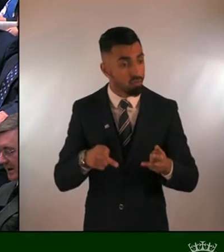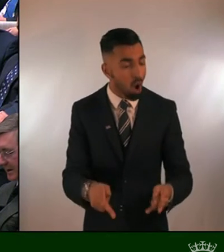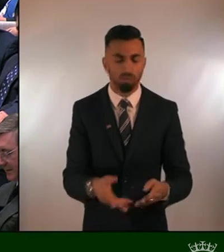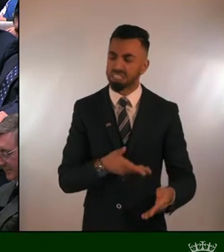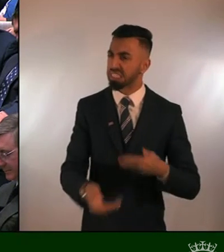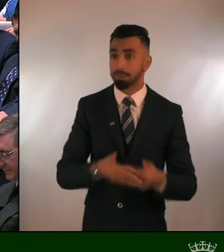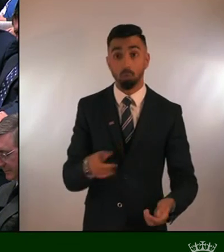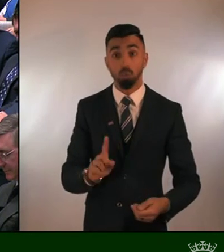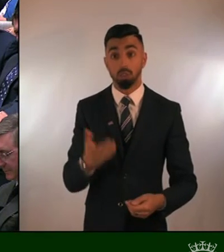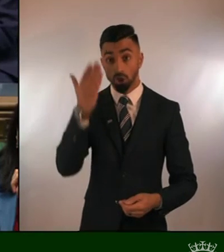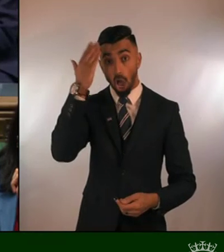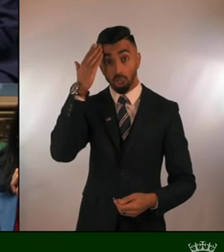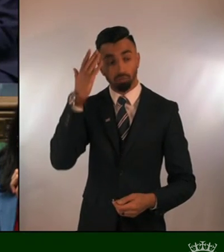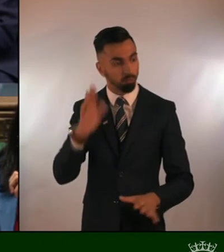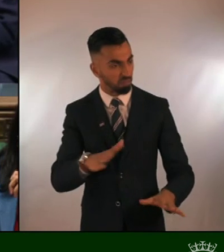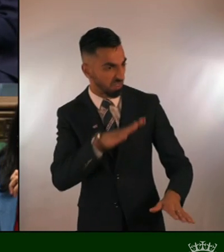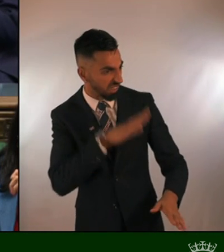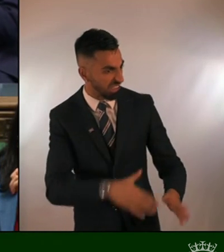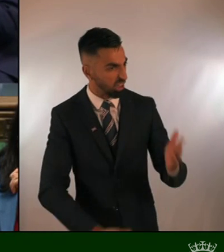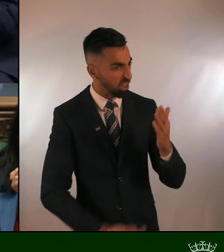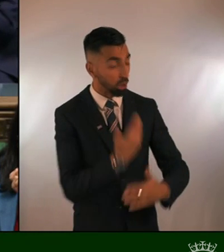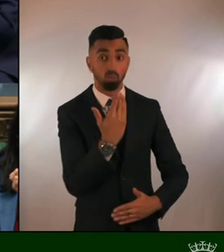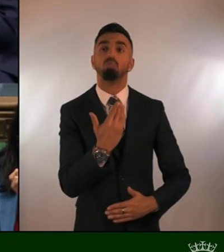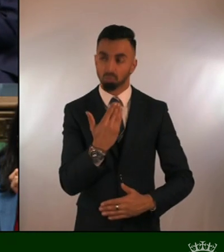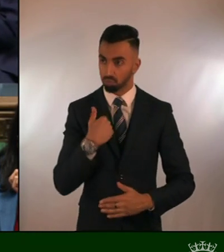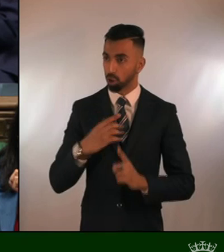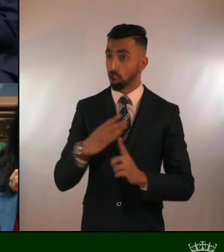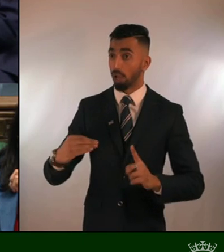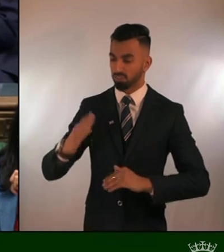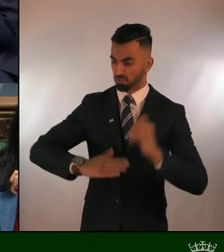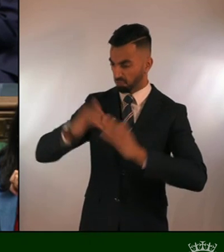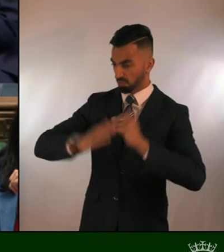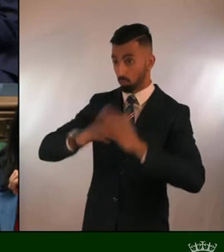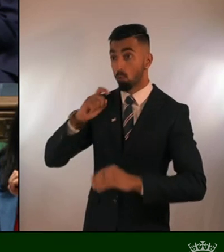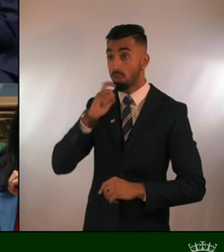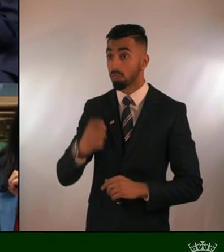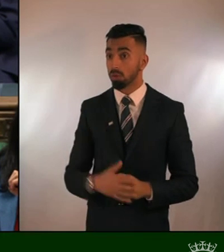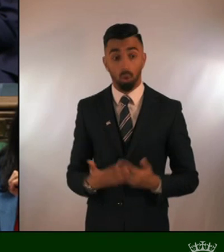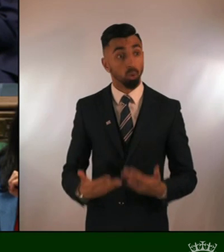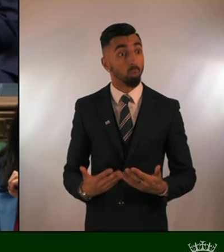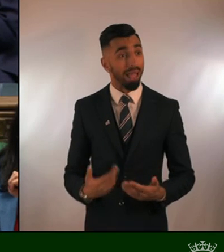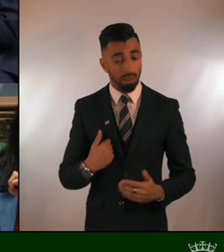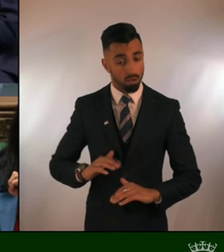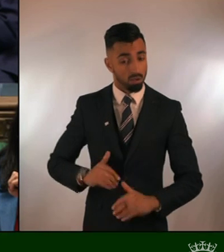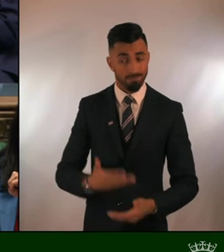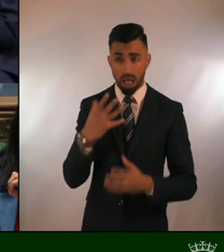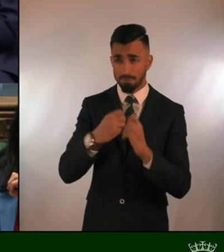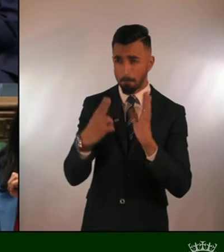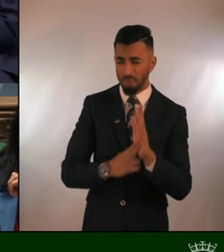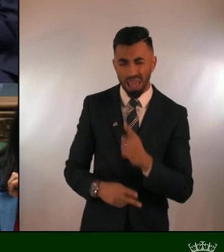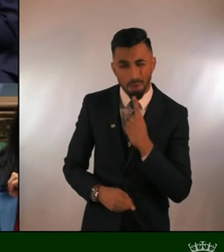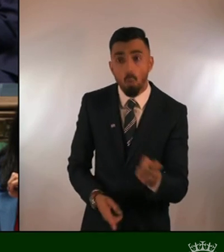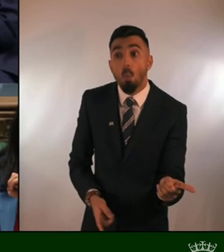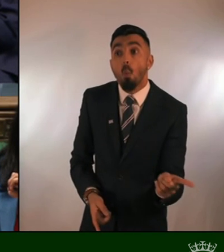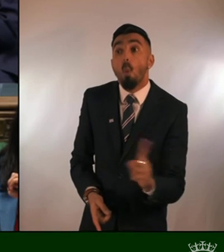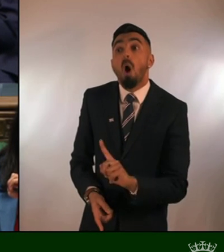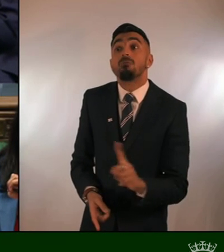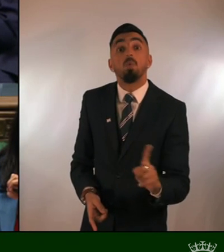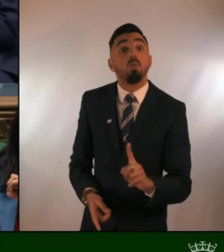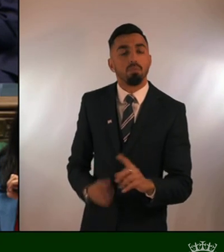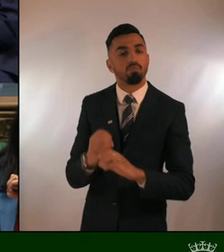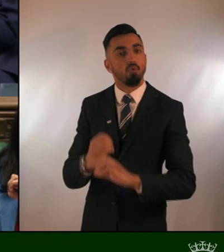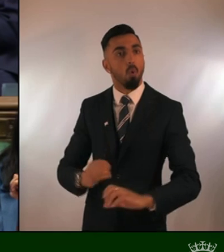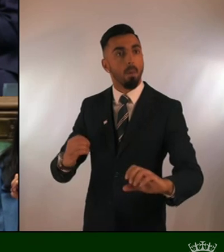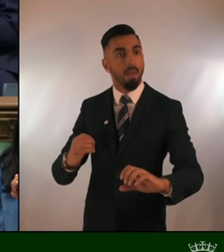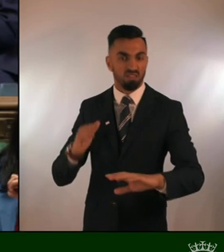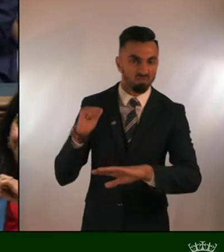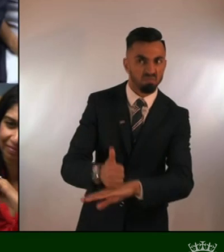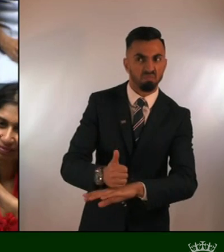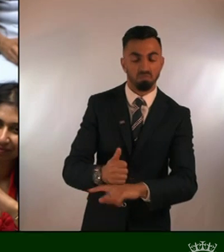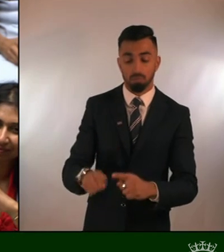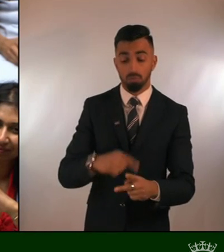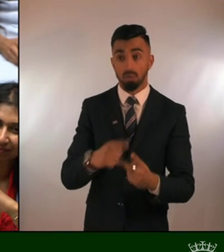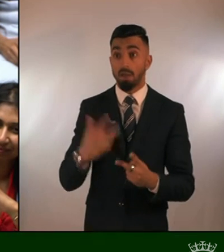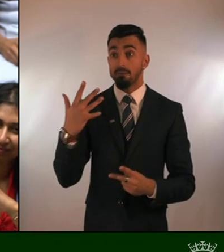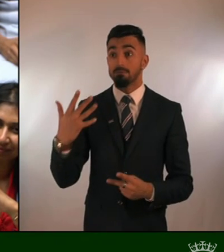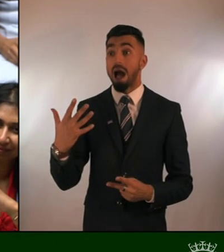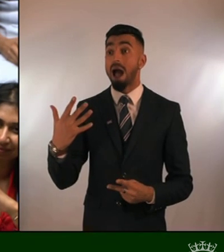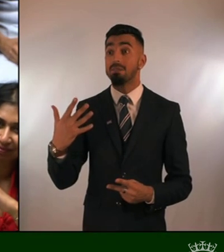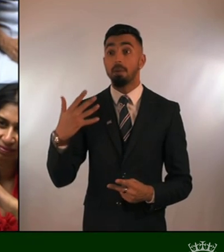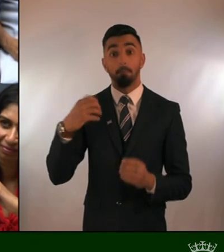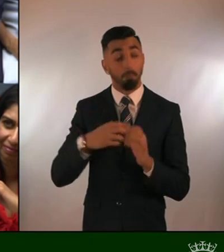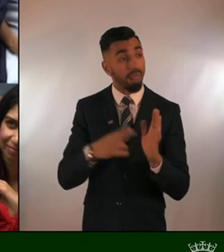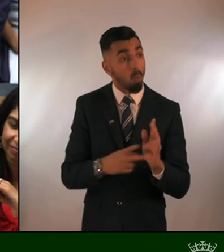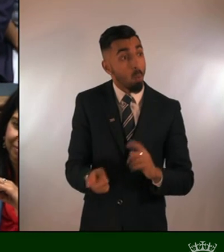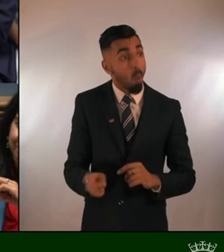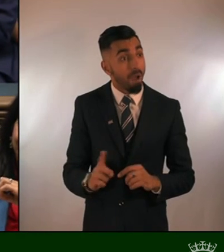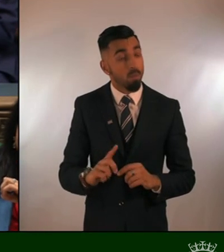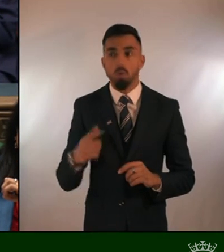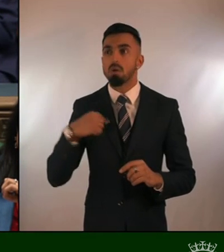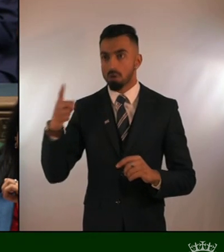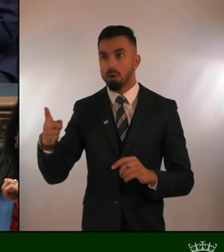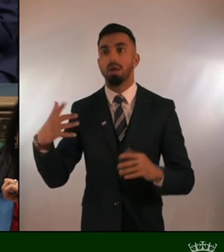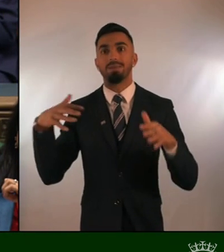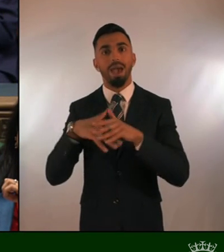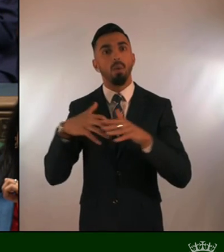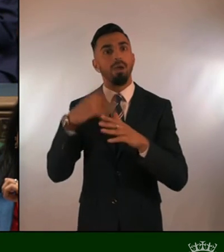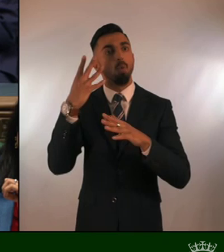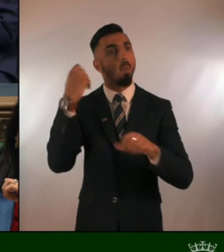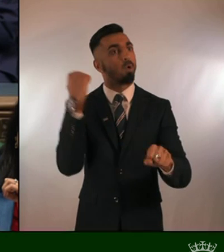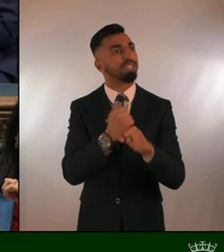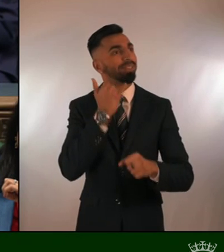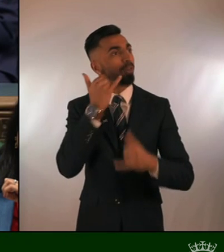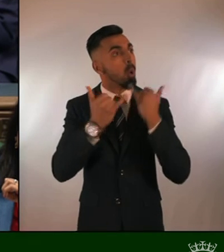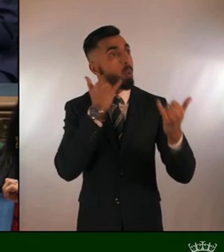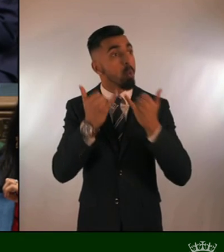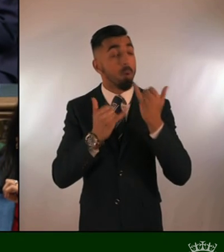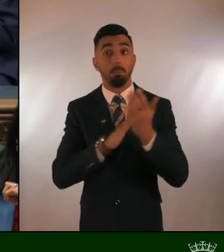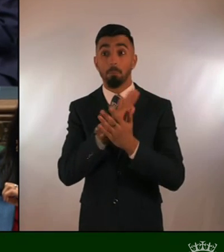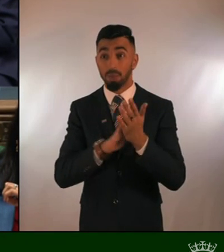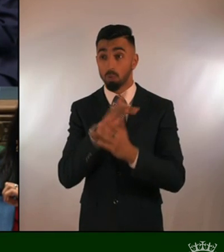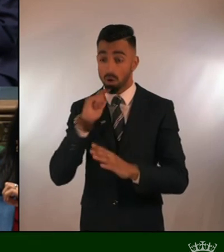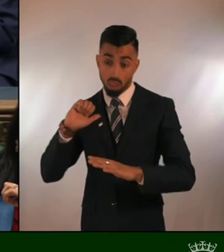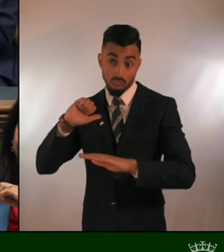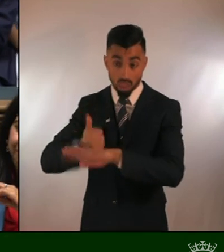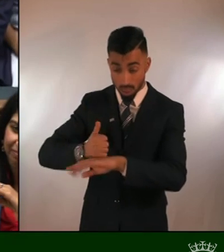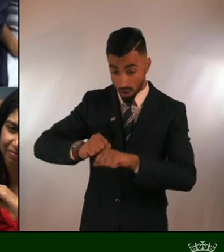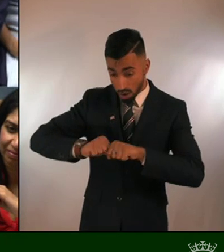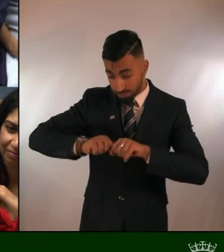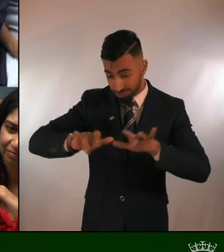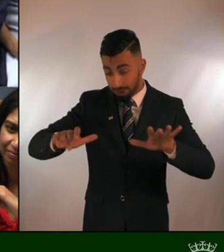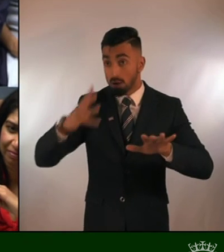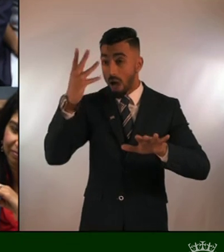Today’s Budget provides £5 billion to get gigabit-capable broadband into the hardest-to-reach places, and £510 million of new investment in the shared rural mobile phone network, which means that in the next five years 4G coverage will reach 95% of the country.